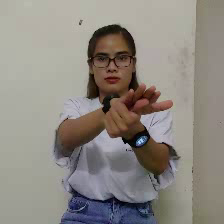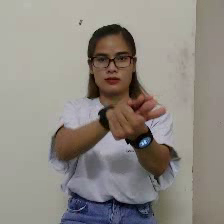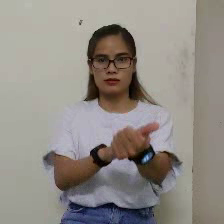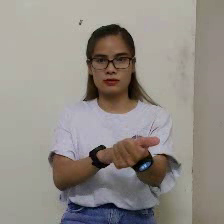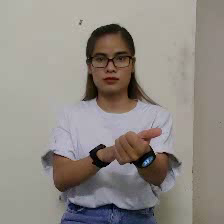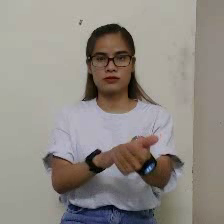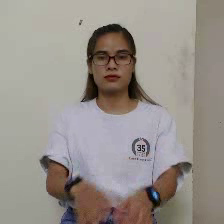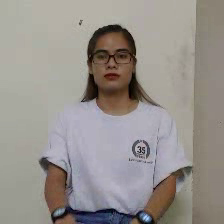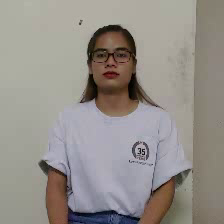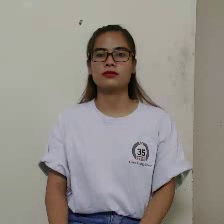An ủi